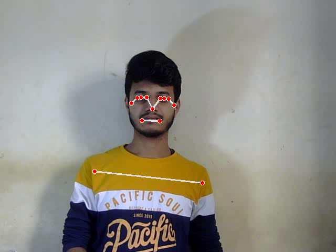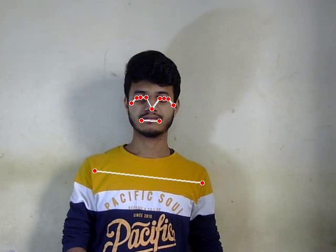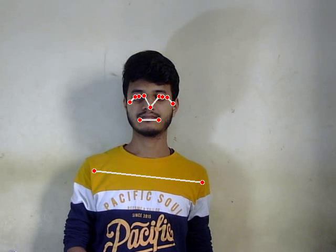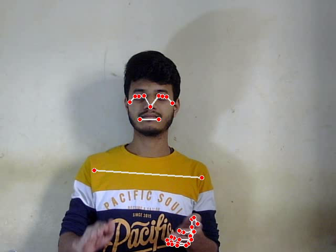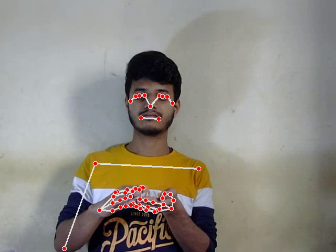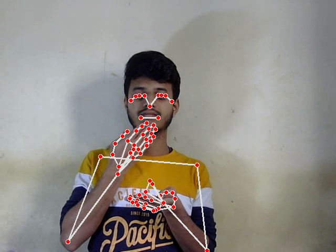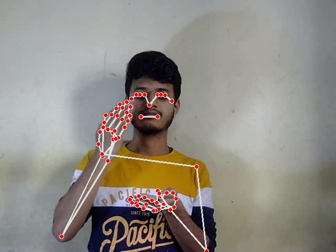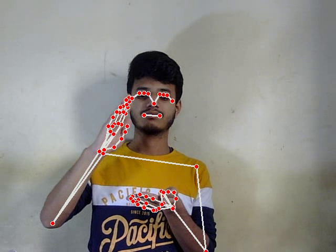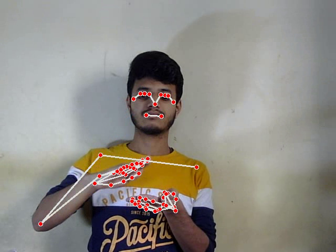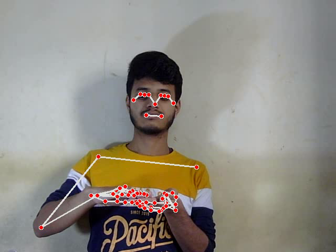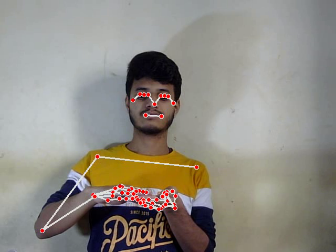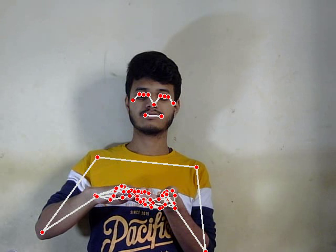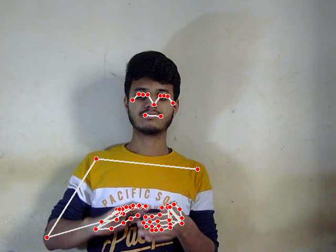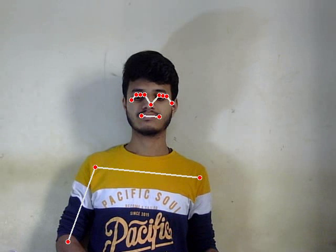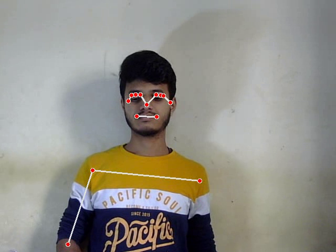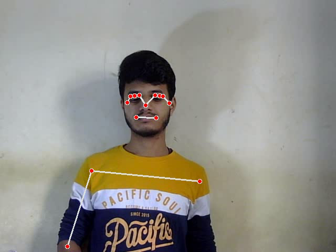bad